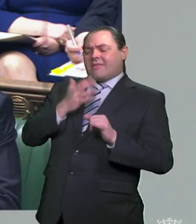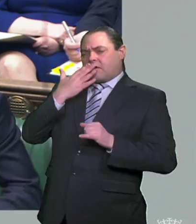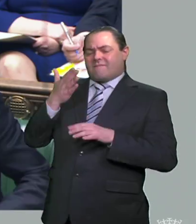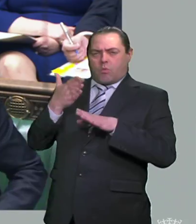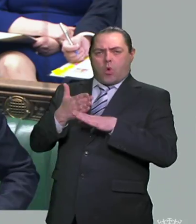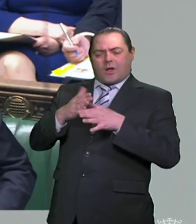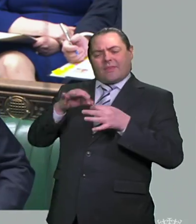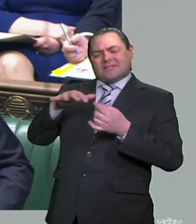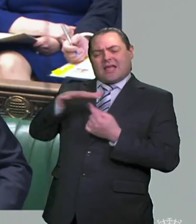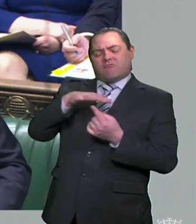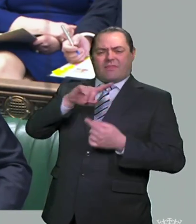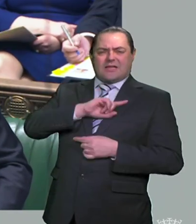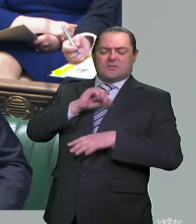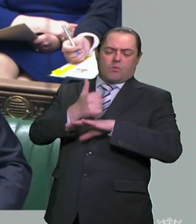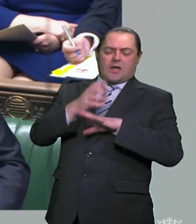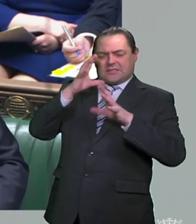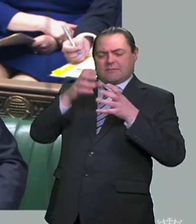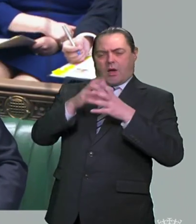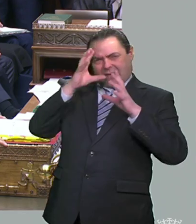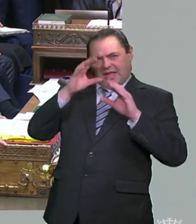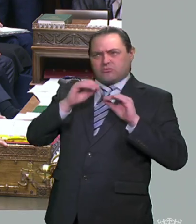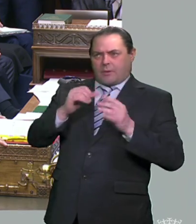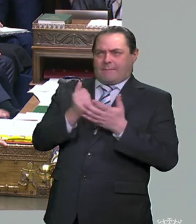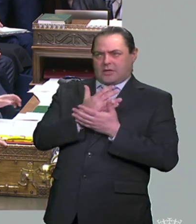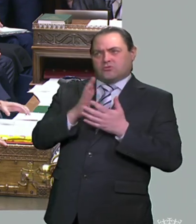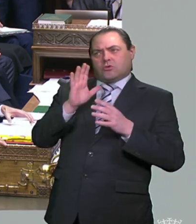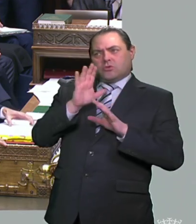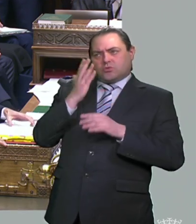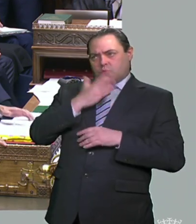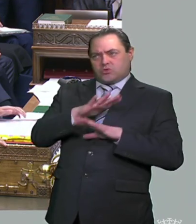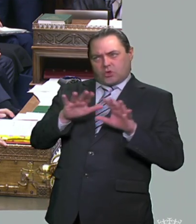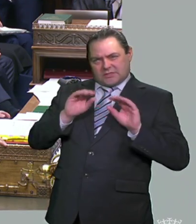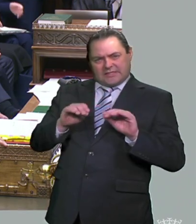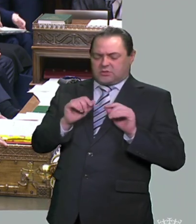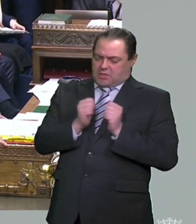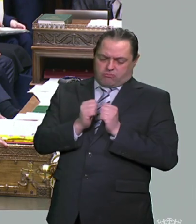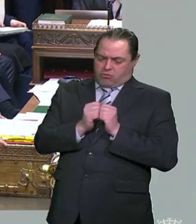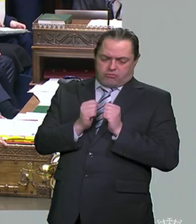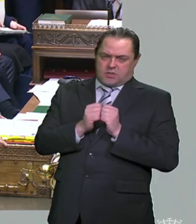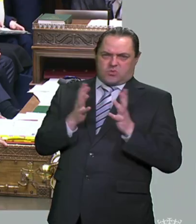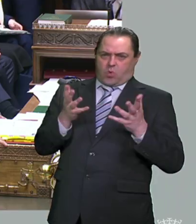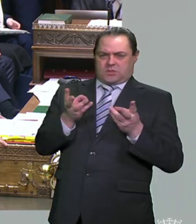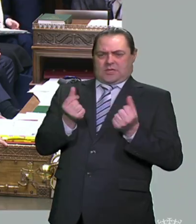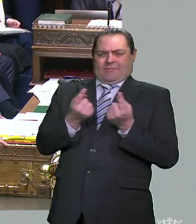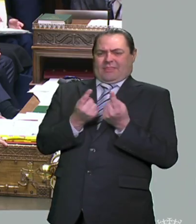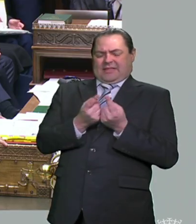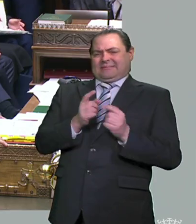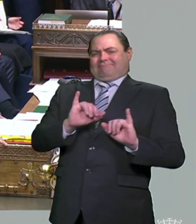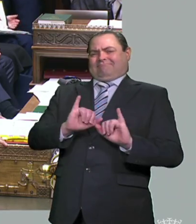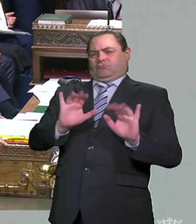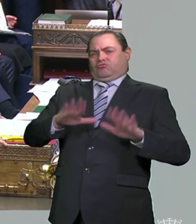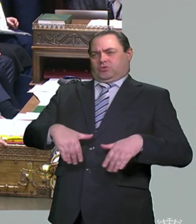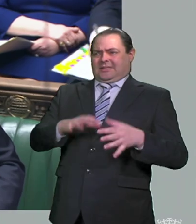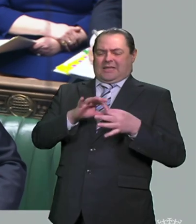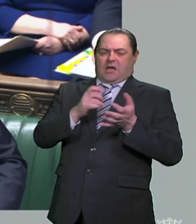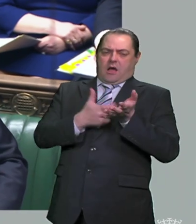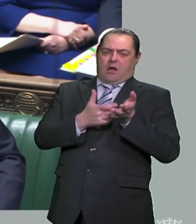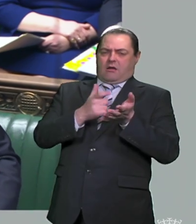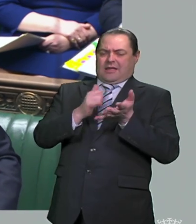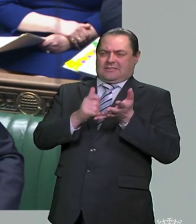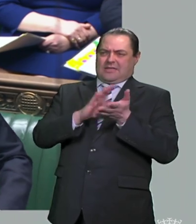area. That is why I have asked the Department for Education to ensure that schools are not teaching inappropriate or contested content in relationships, sex and health education.